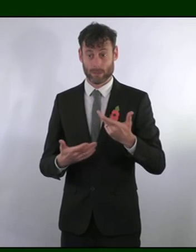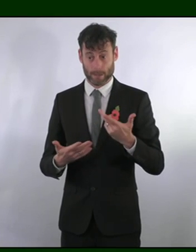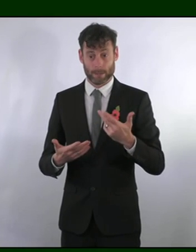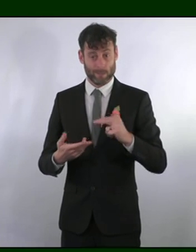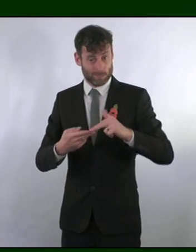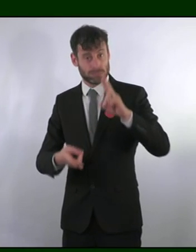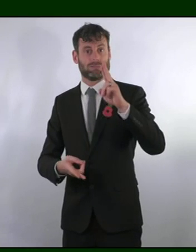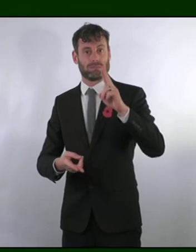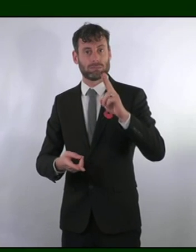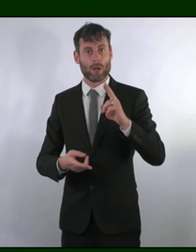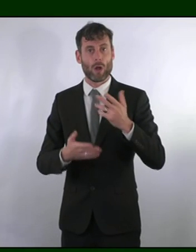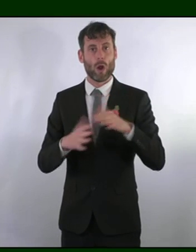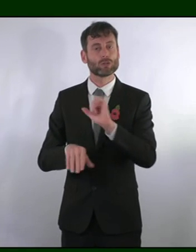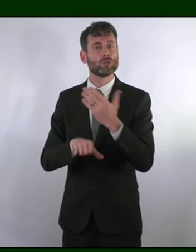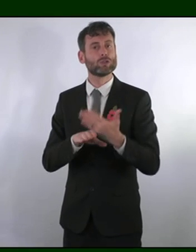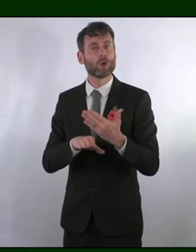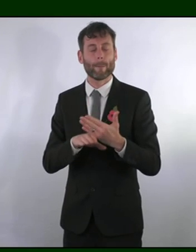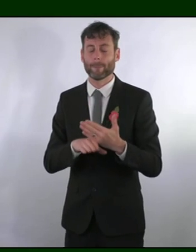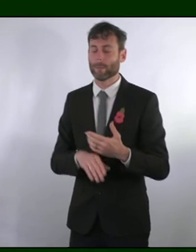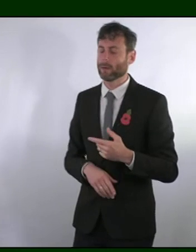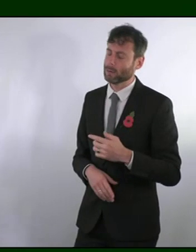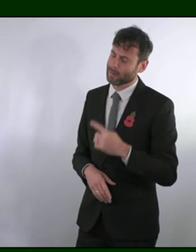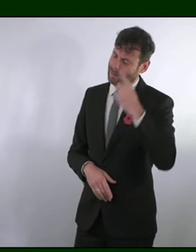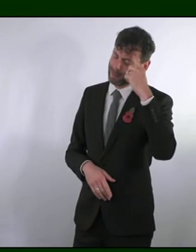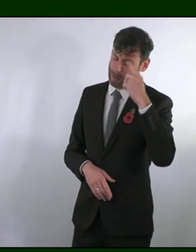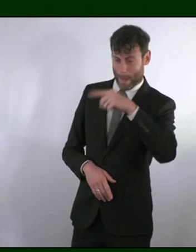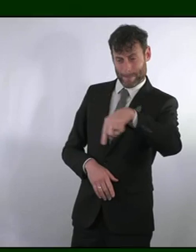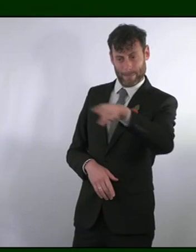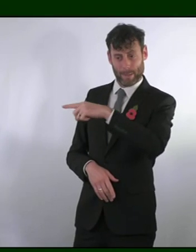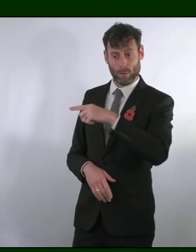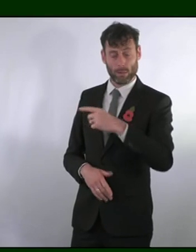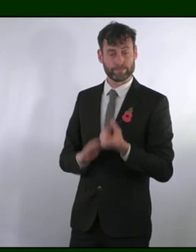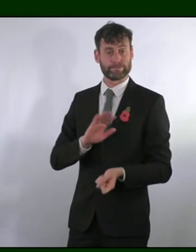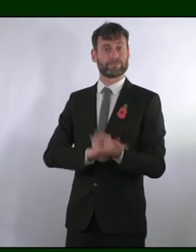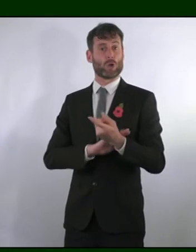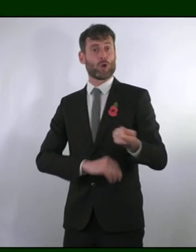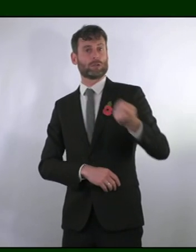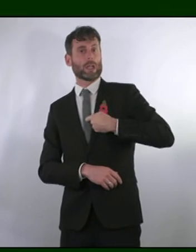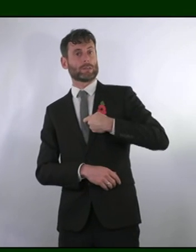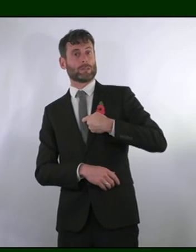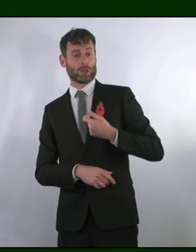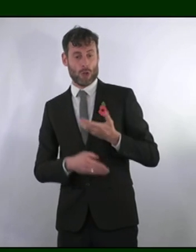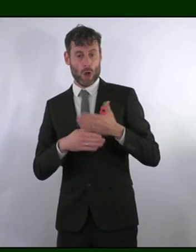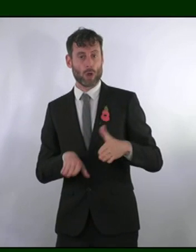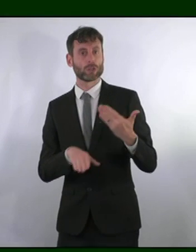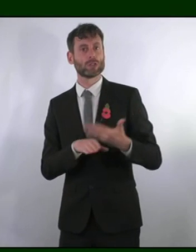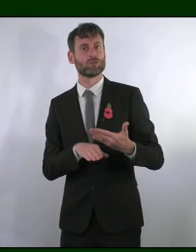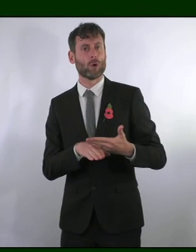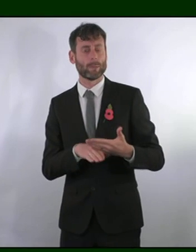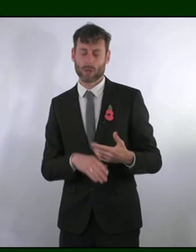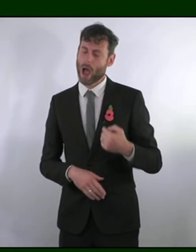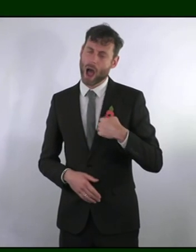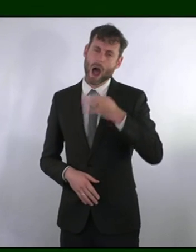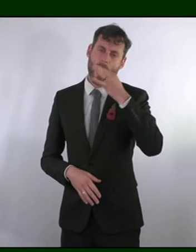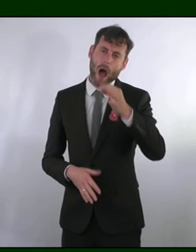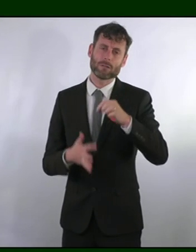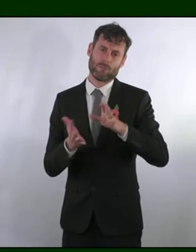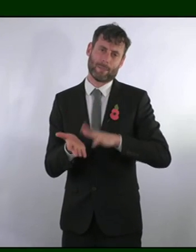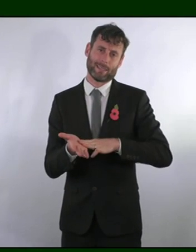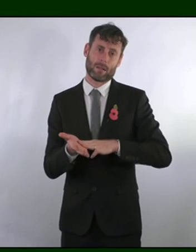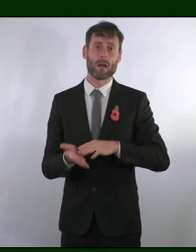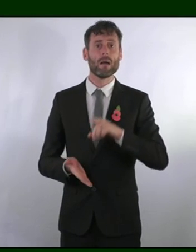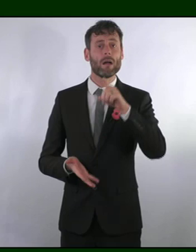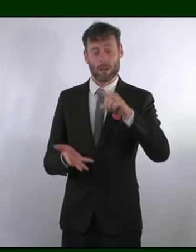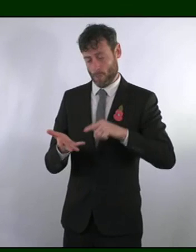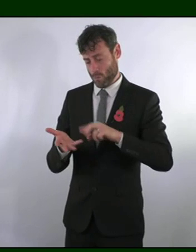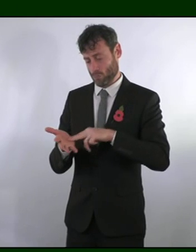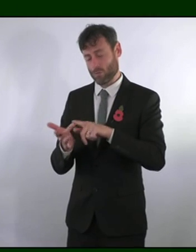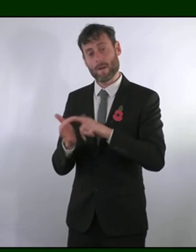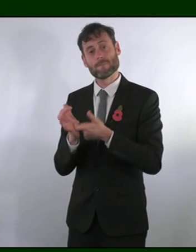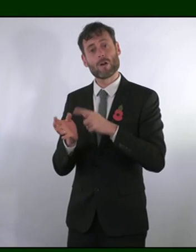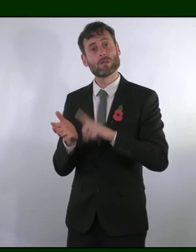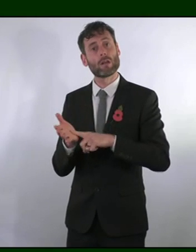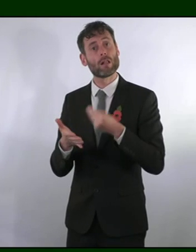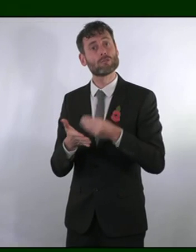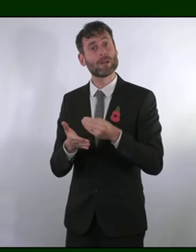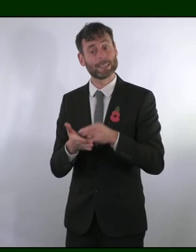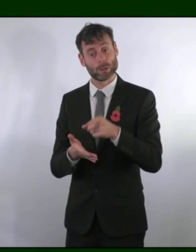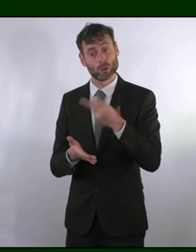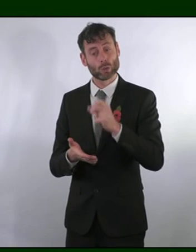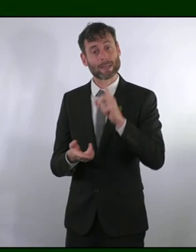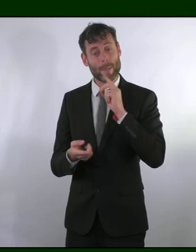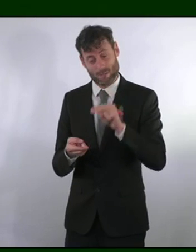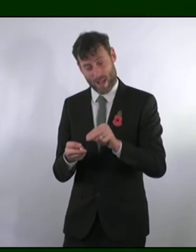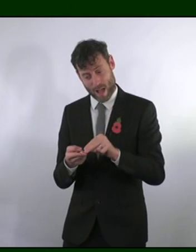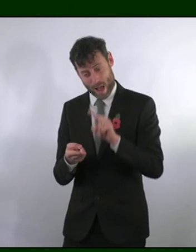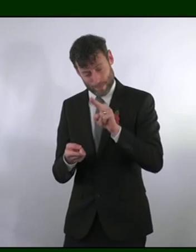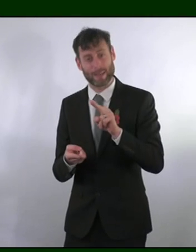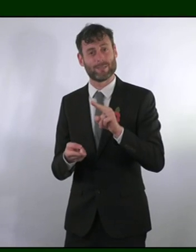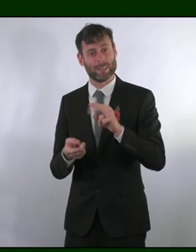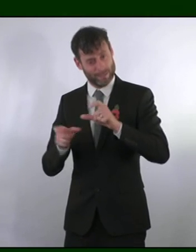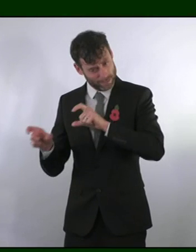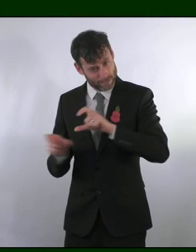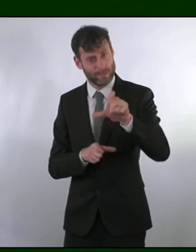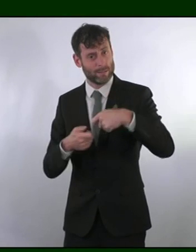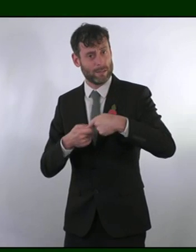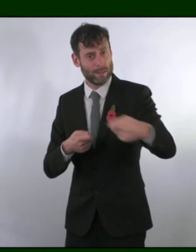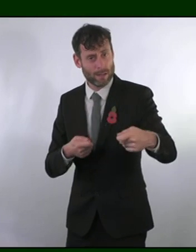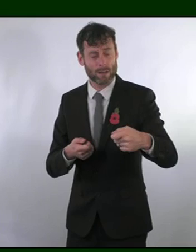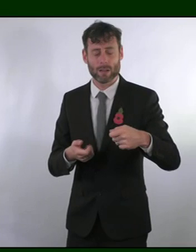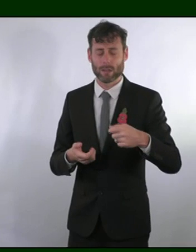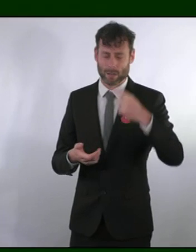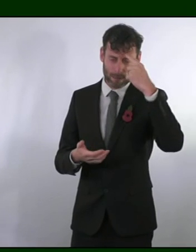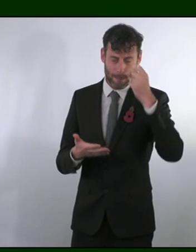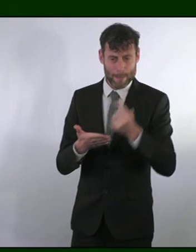To support those who have lost their incomes, will the Prime Minister now commit to making the £20 uplift to universal credit permanent and to extending it to legacy benefits, so that no one—no one, Prime Minister—is left behind?